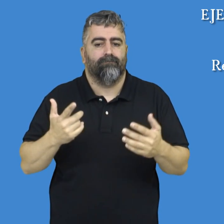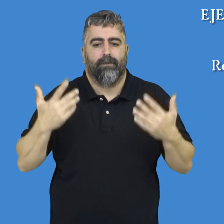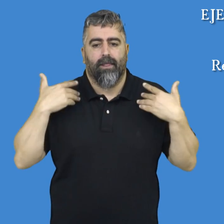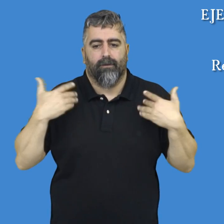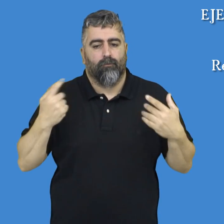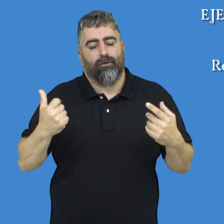ejercicio